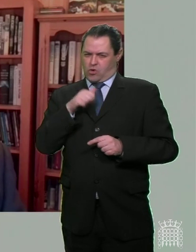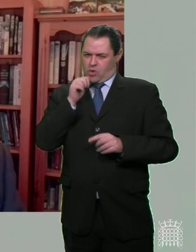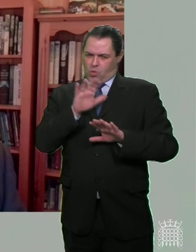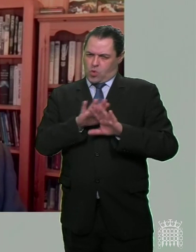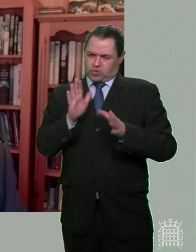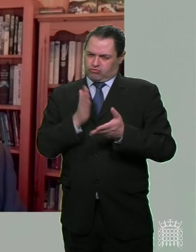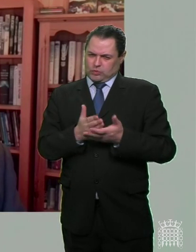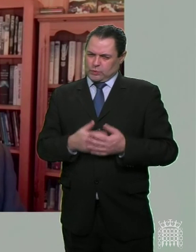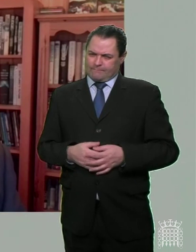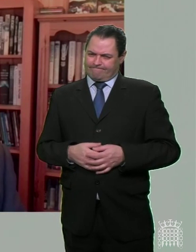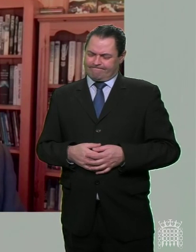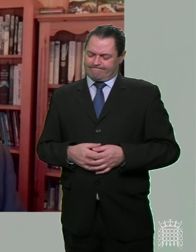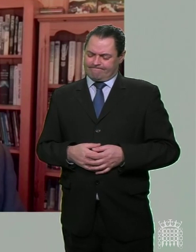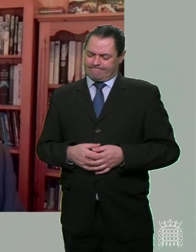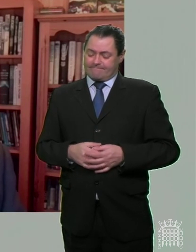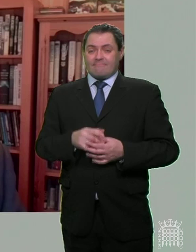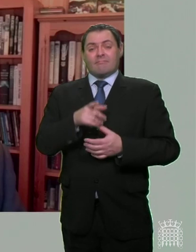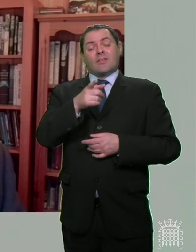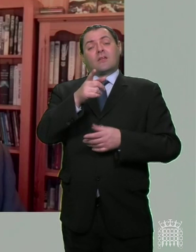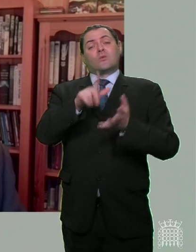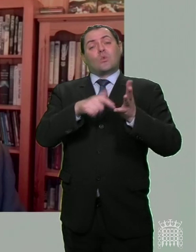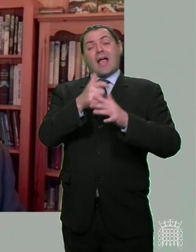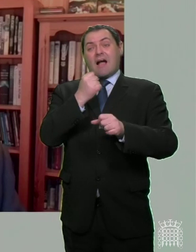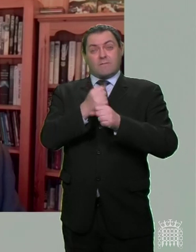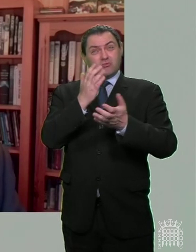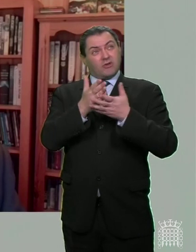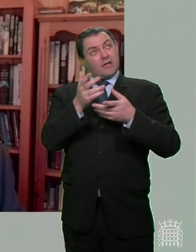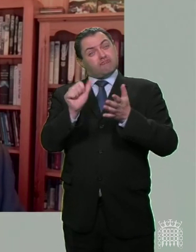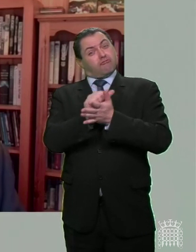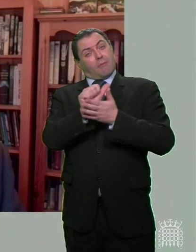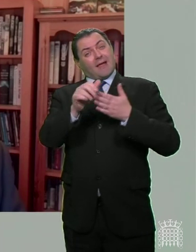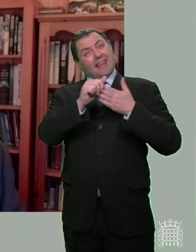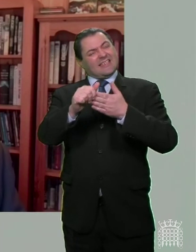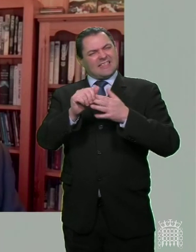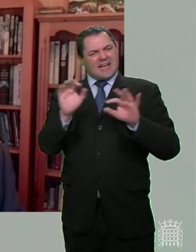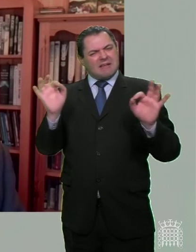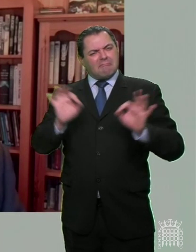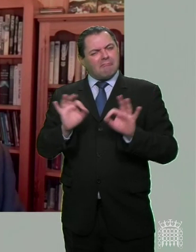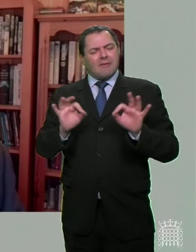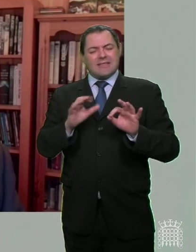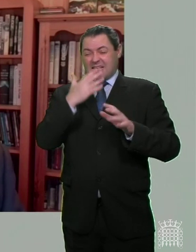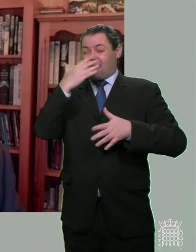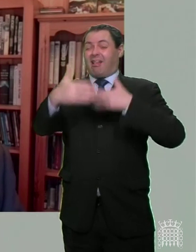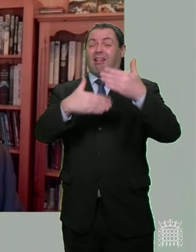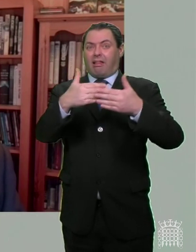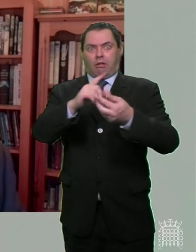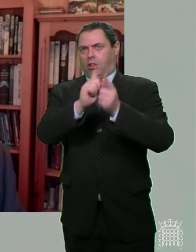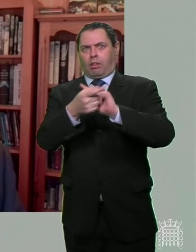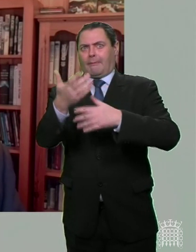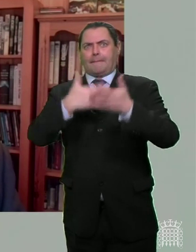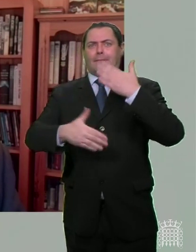The UK Government response has been defined by a lack of leadership, last-minute U-turns, mixed messaging and devastating policies.